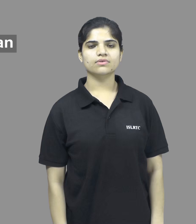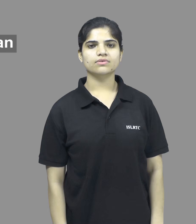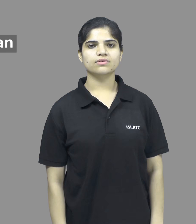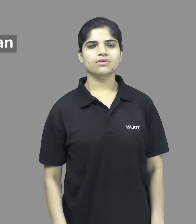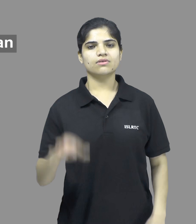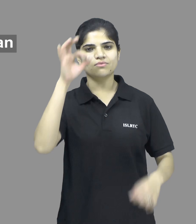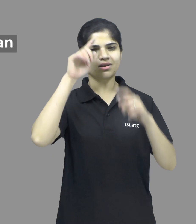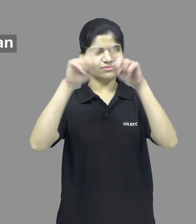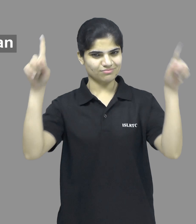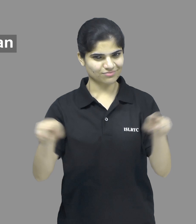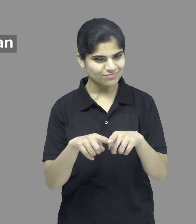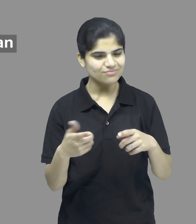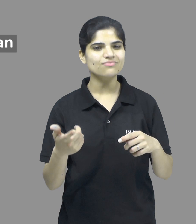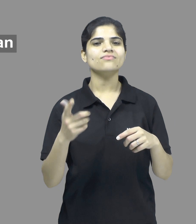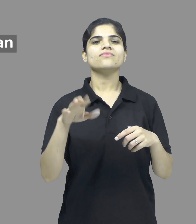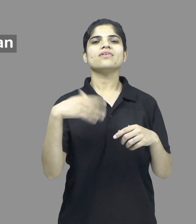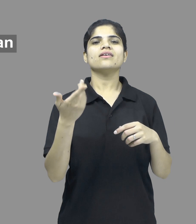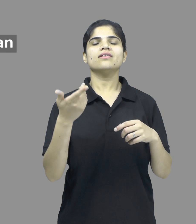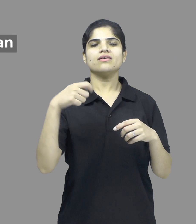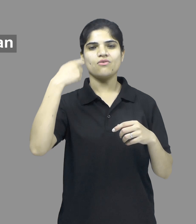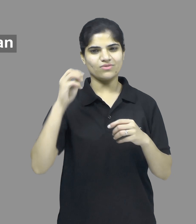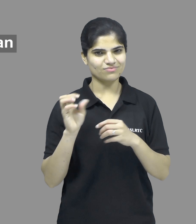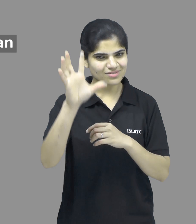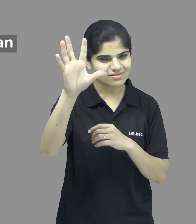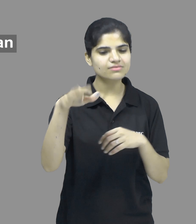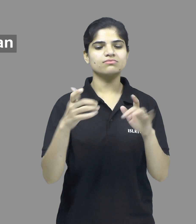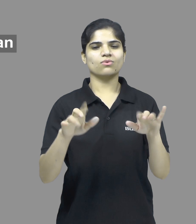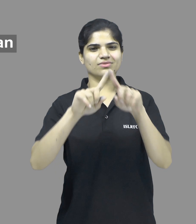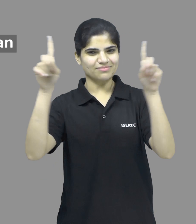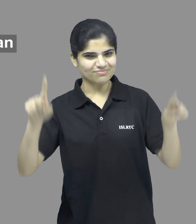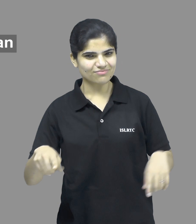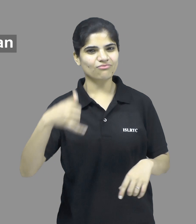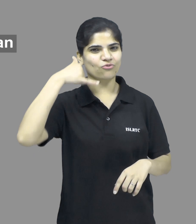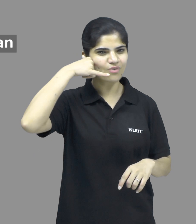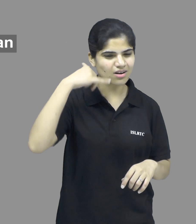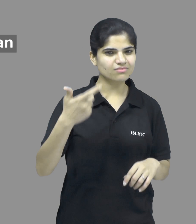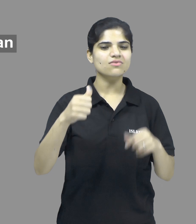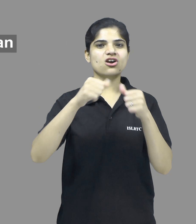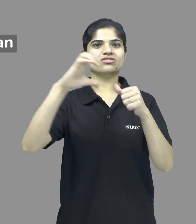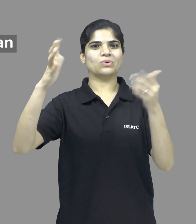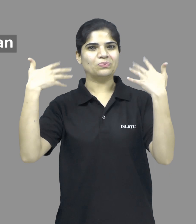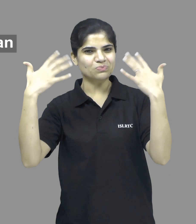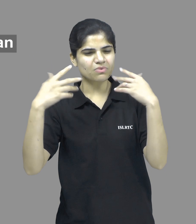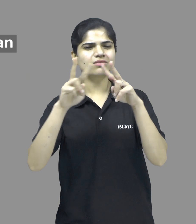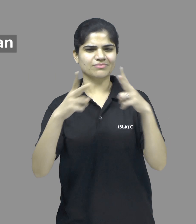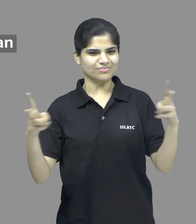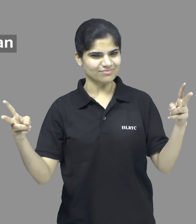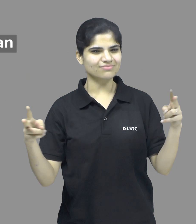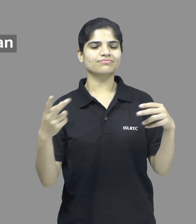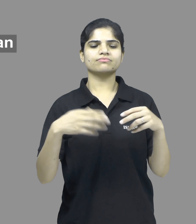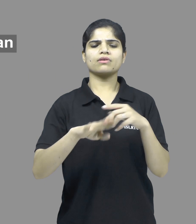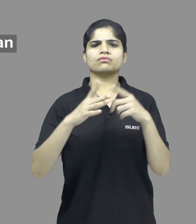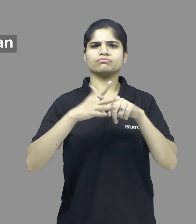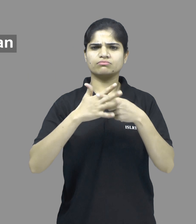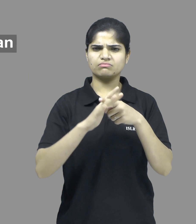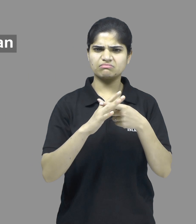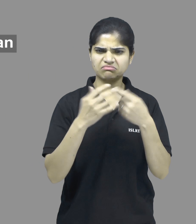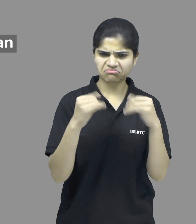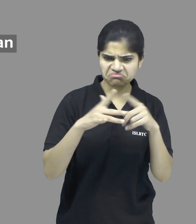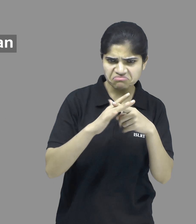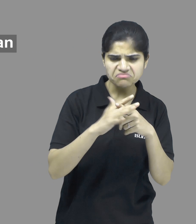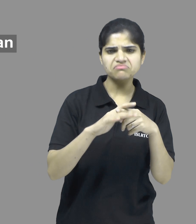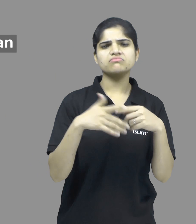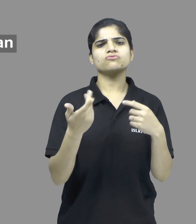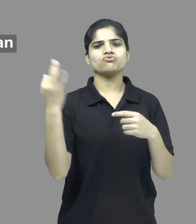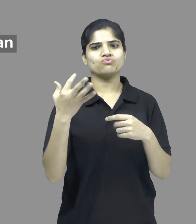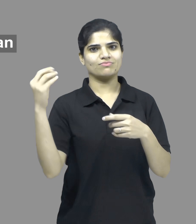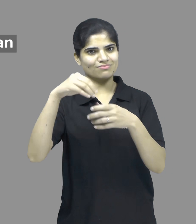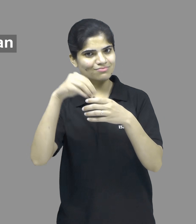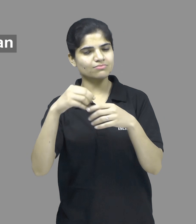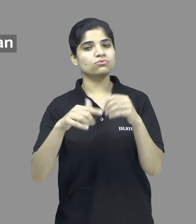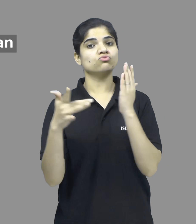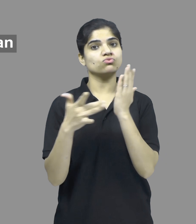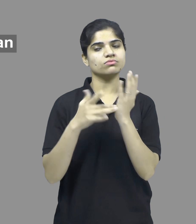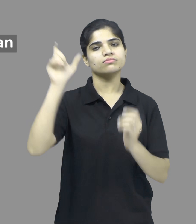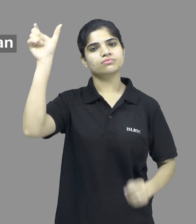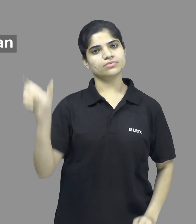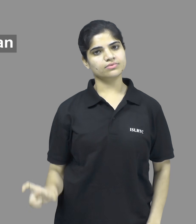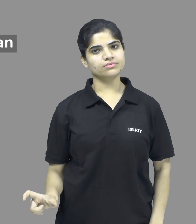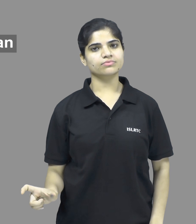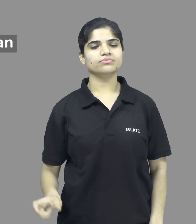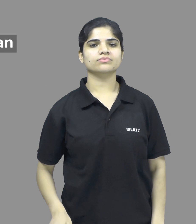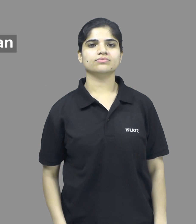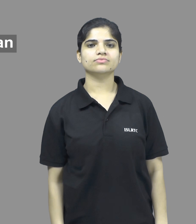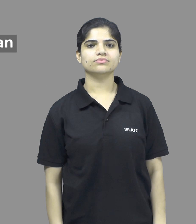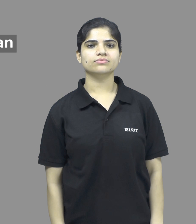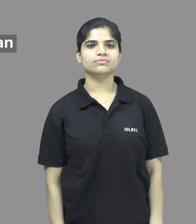Technician